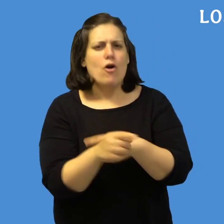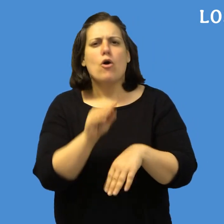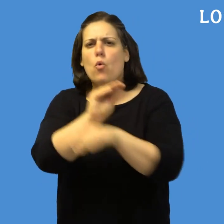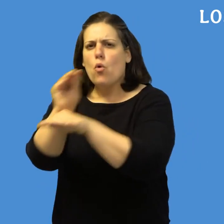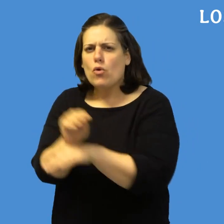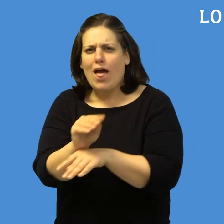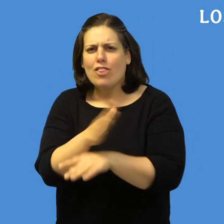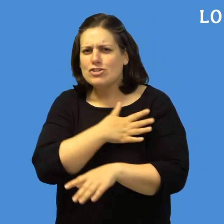cuidar